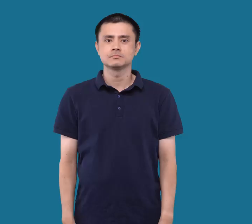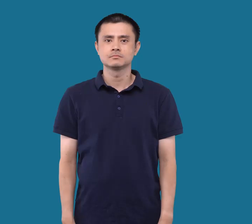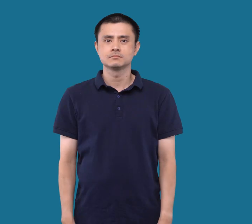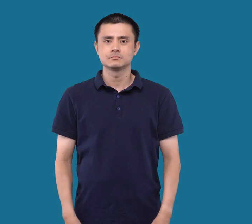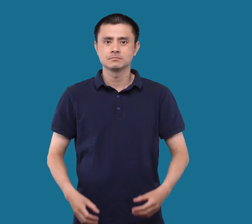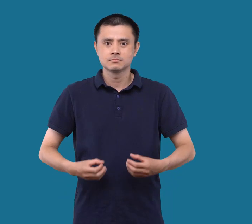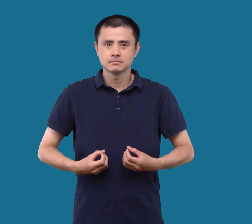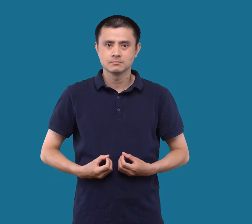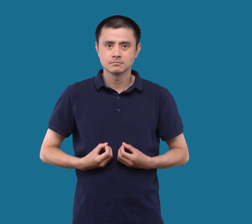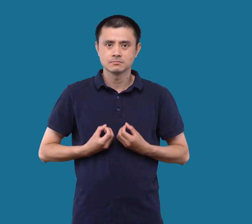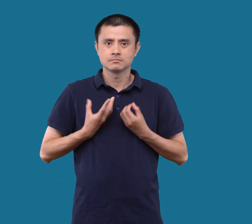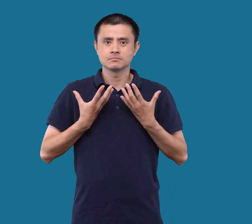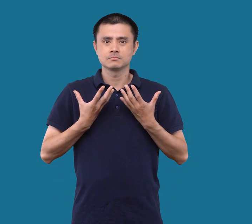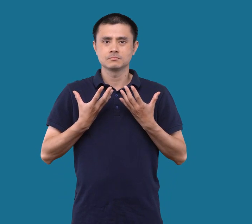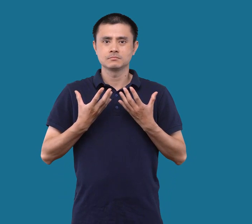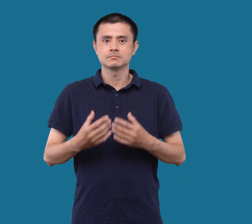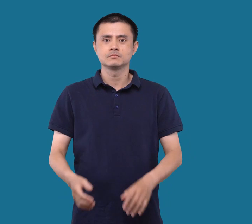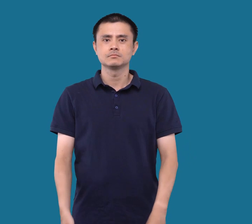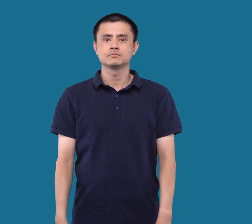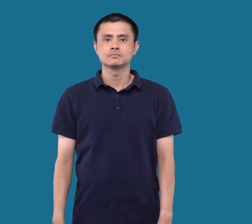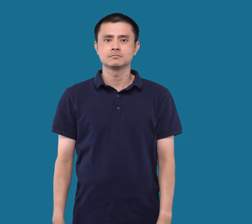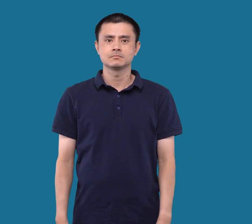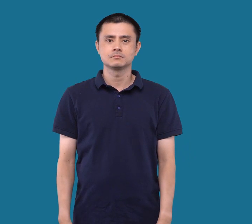cuộc đời